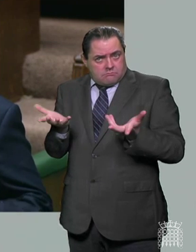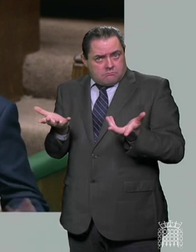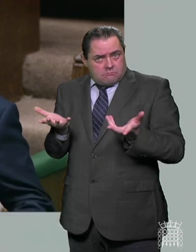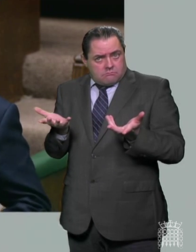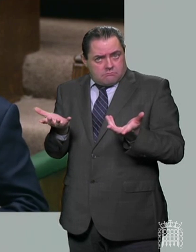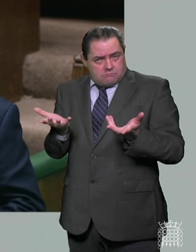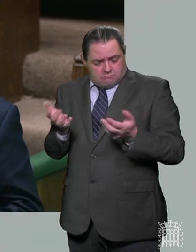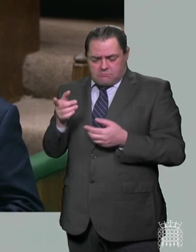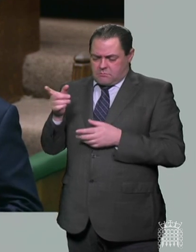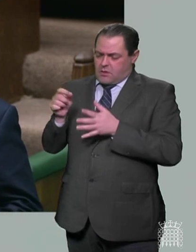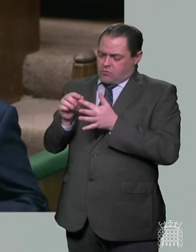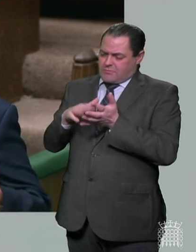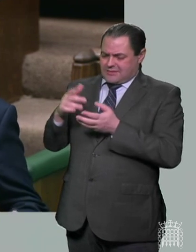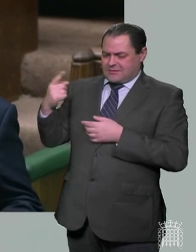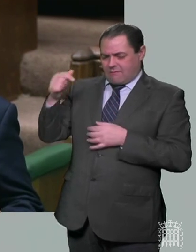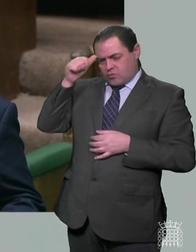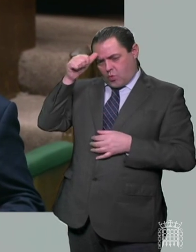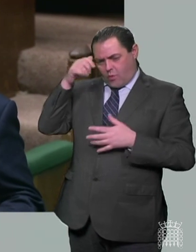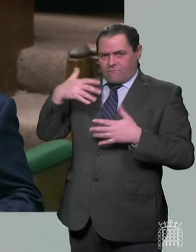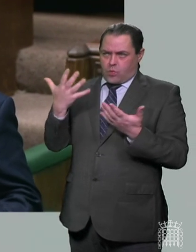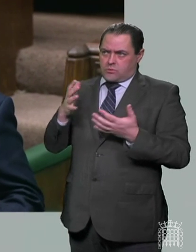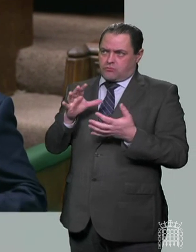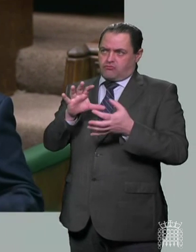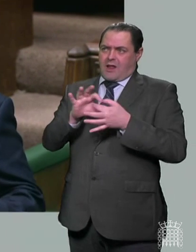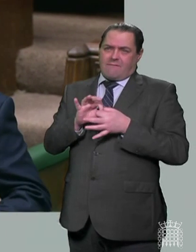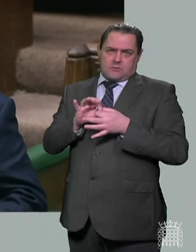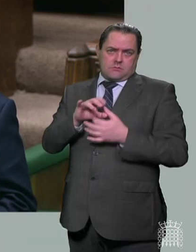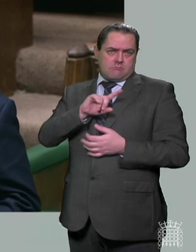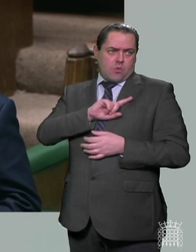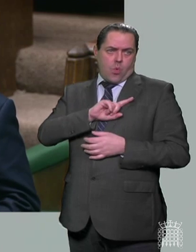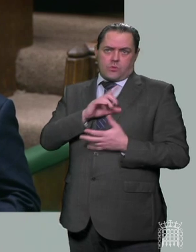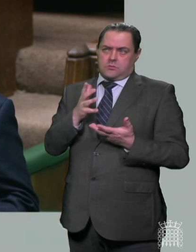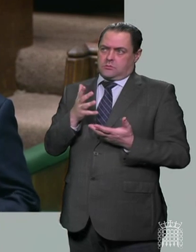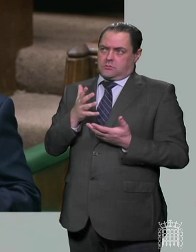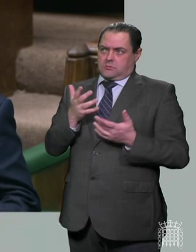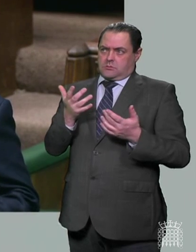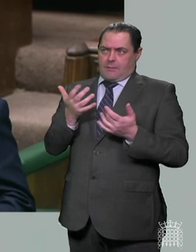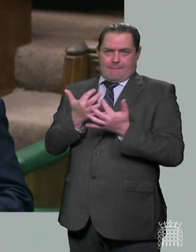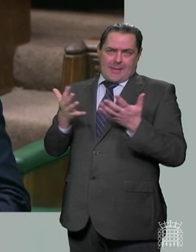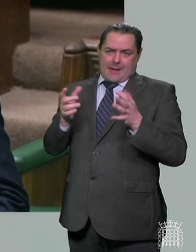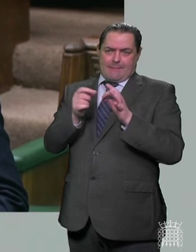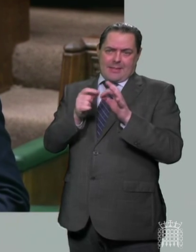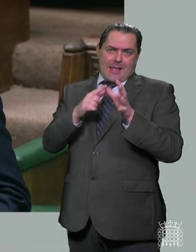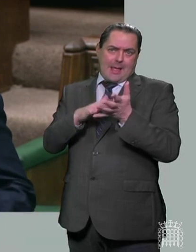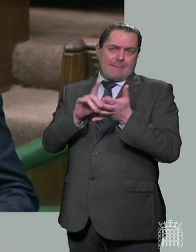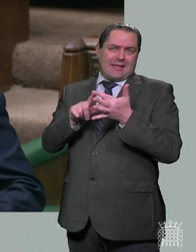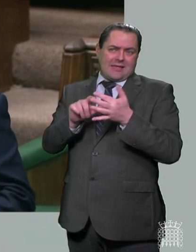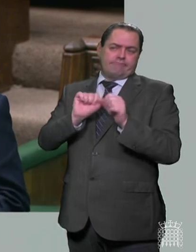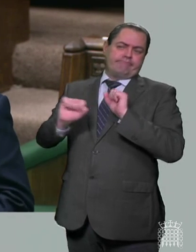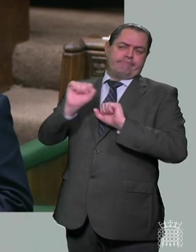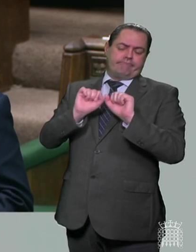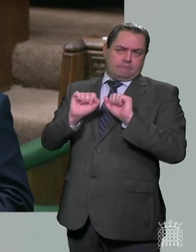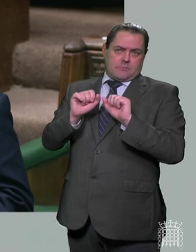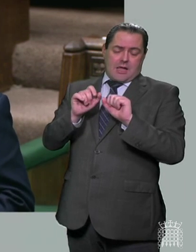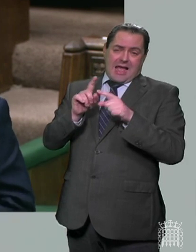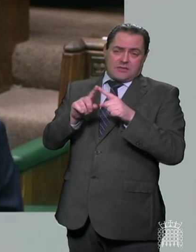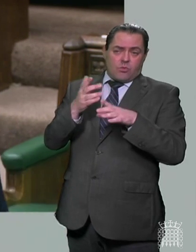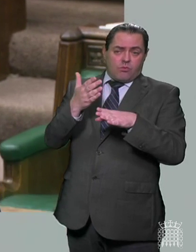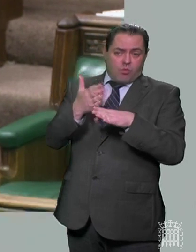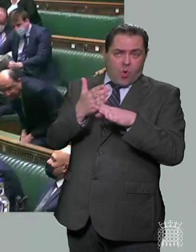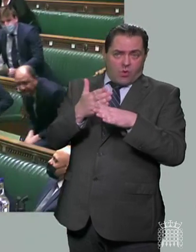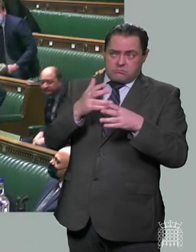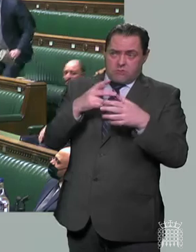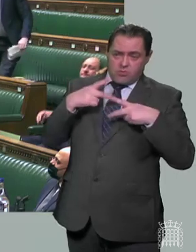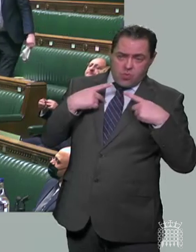The Prime Minister will appreciate that that is of particular relevance given the significant number of people from the BAME community who work in the health and care sector.